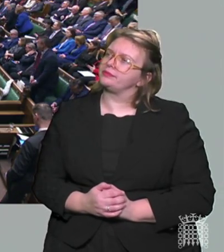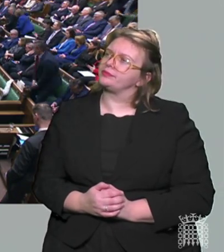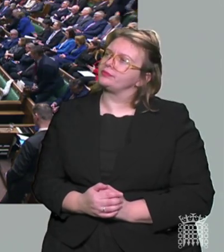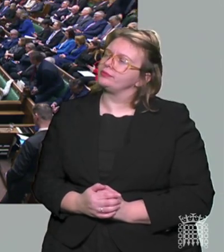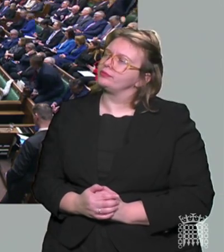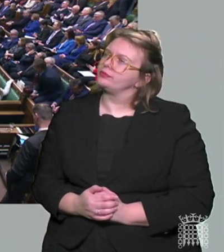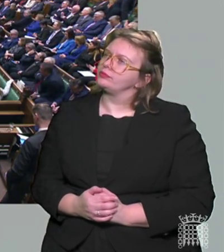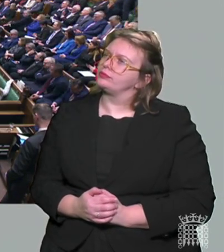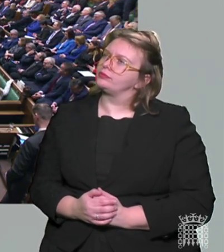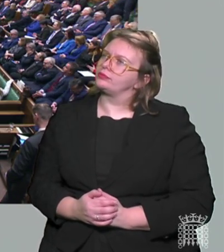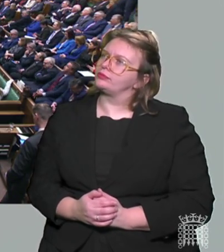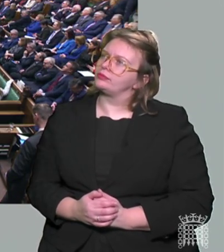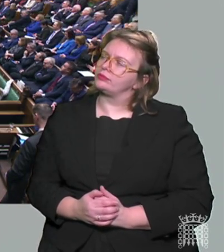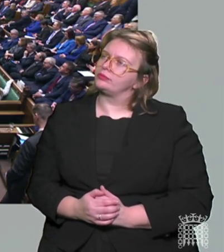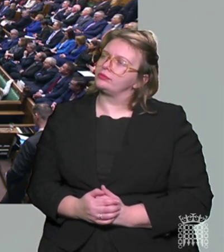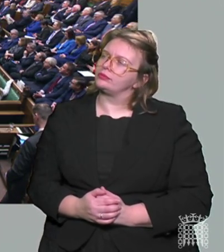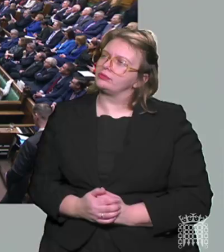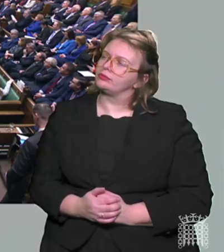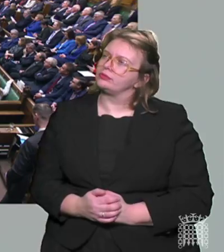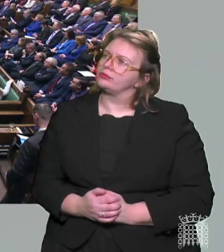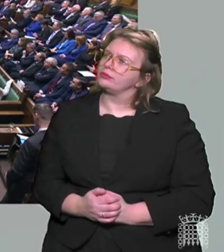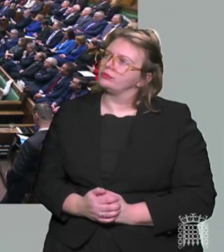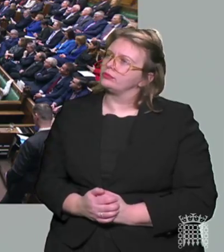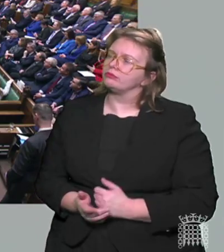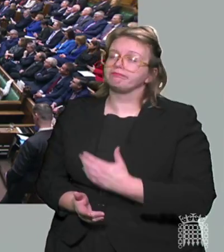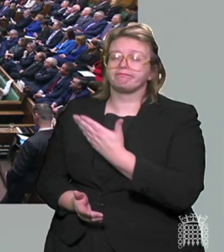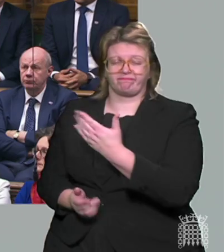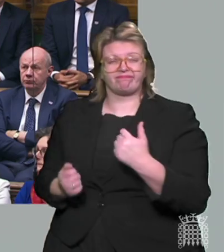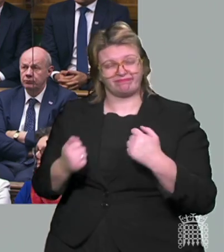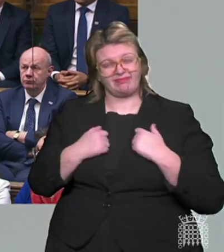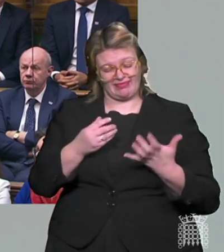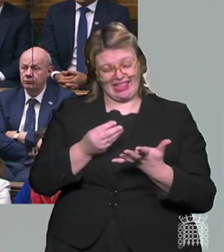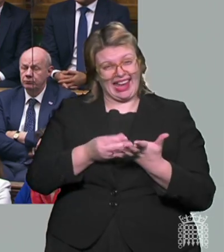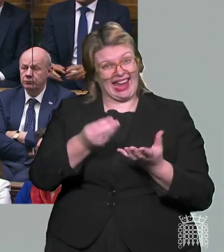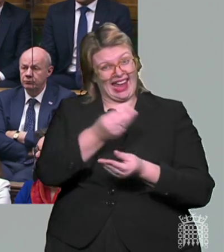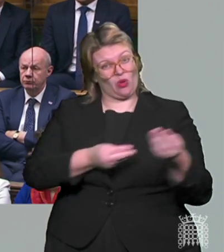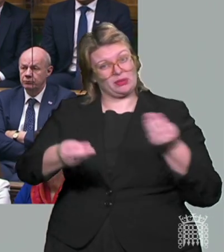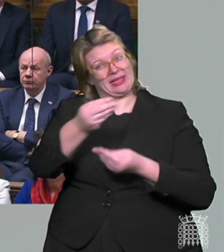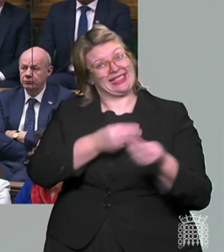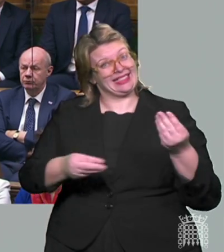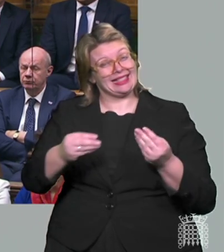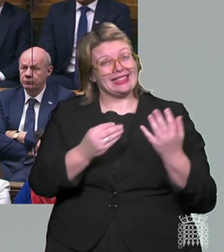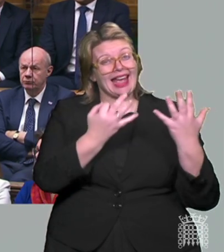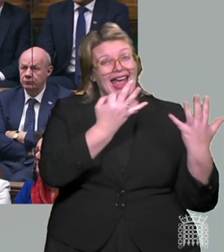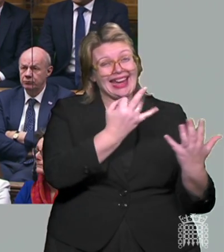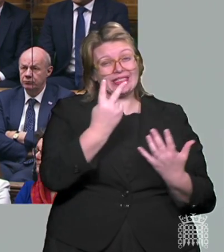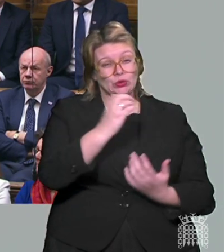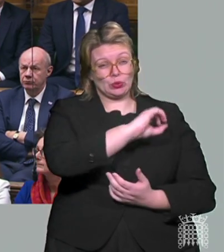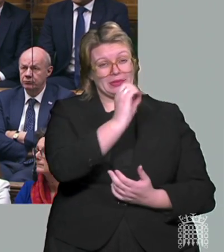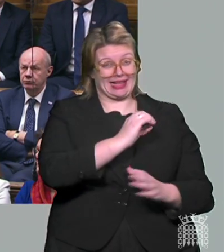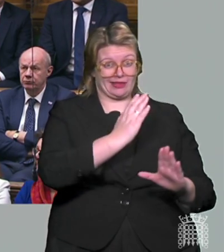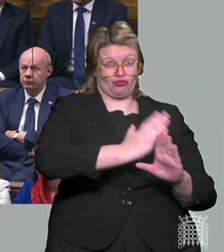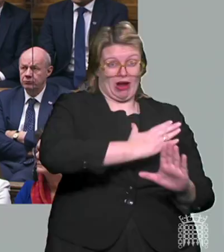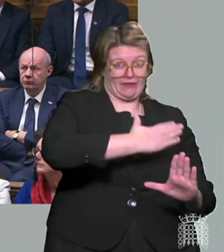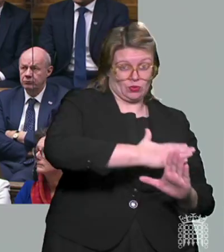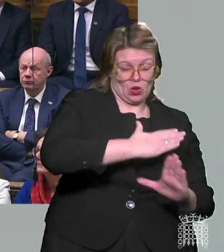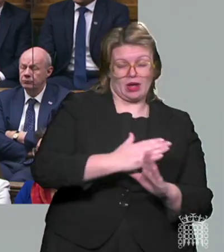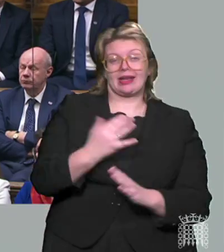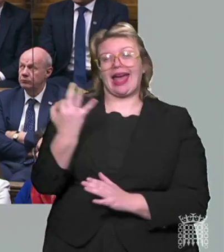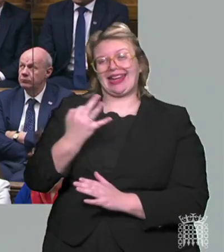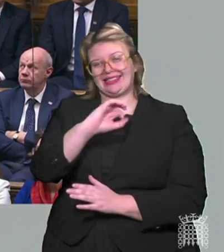Compared to what some people seem to believe, 82% of the jobs in our economy are in the private sector and 18% are in the public sector.